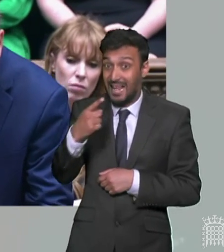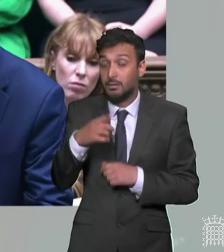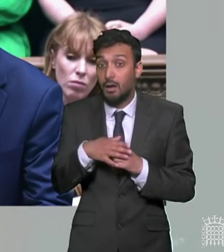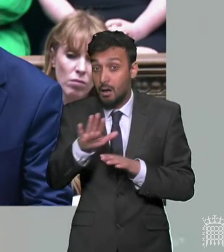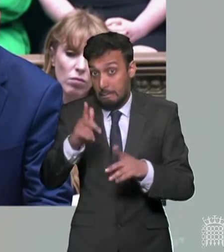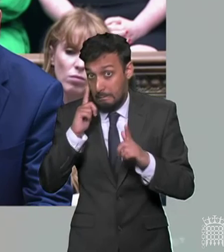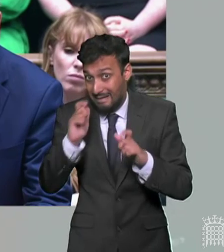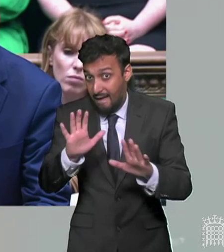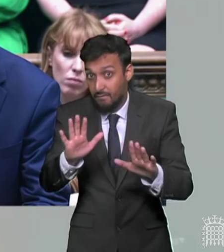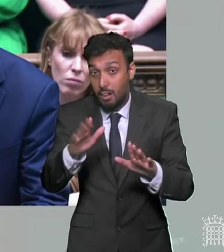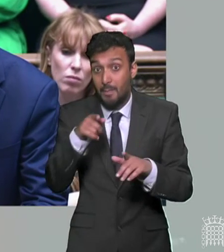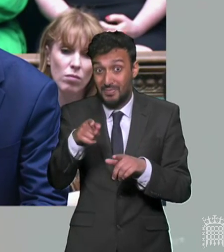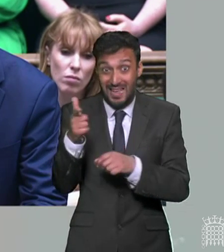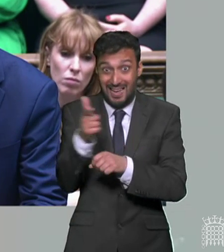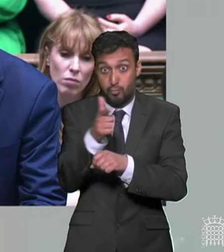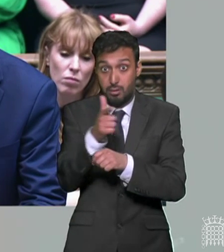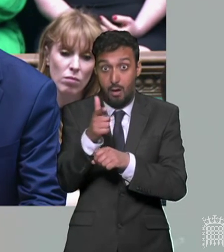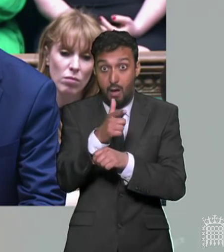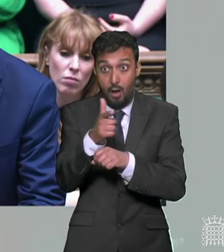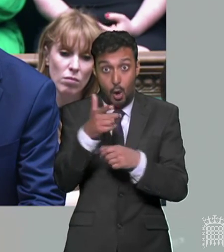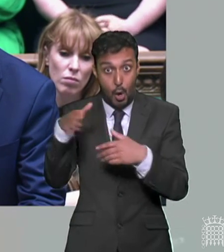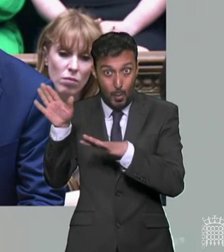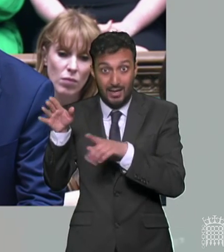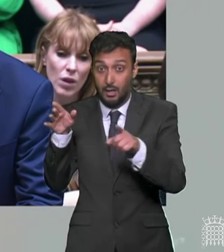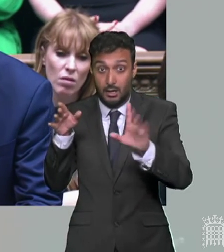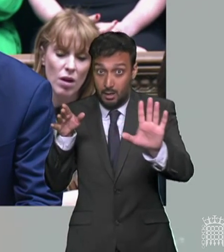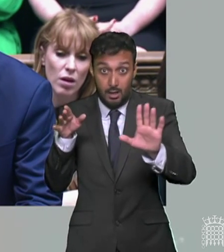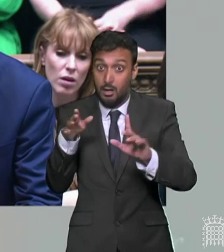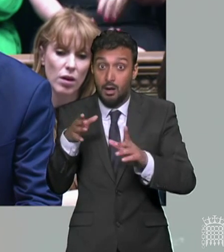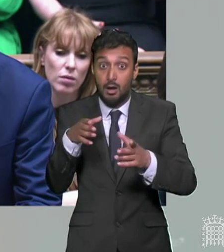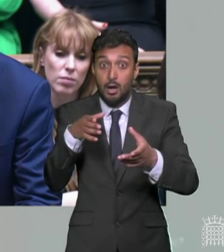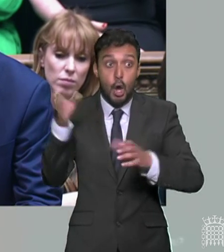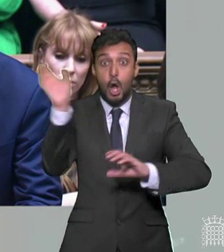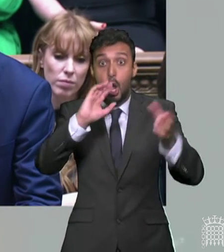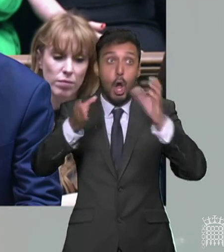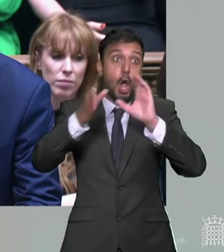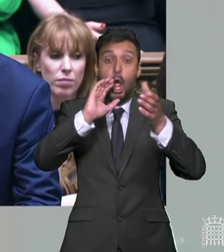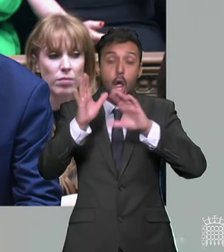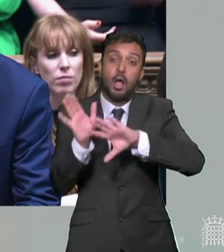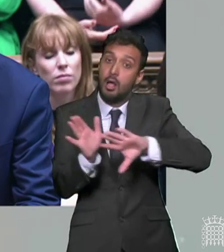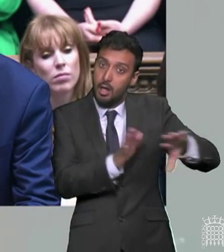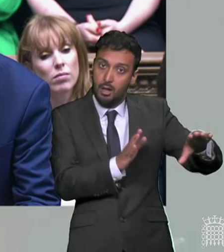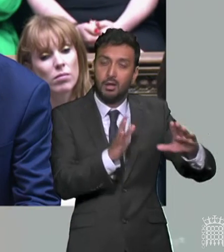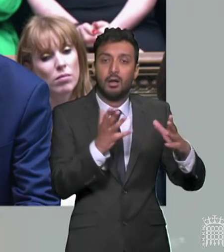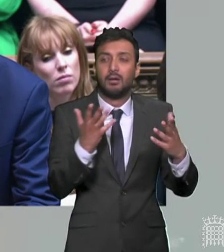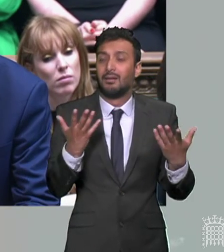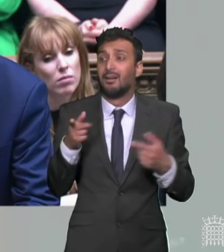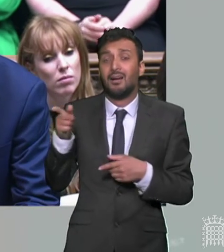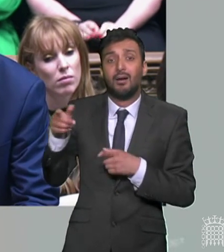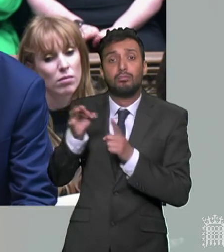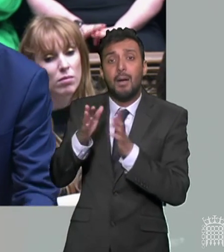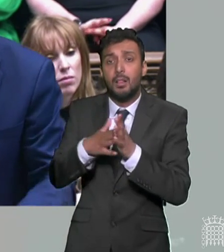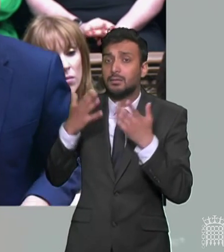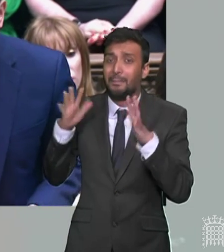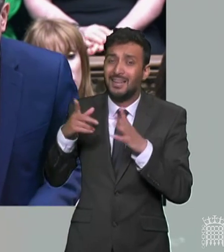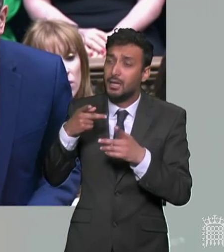Don’t walk about waving bottles.” It is now impossible to defend the Prime Minister’s words to this House.